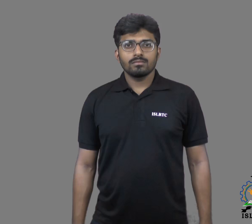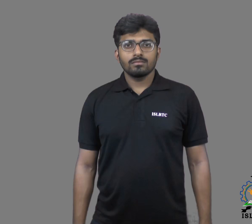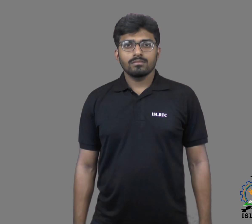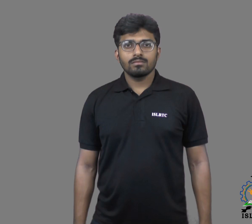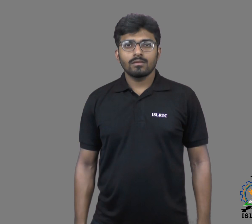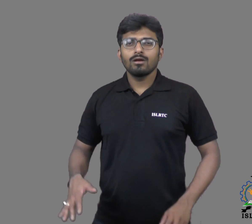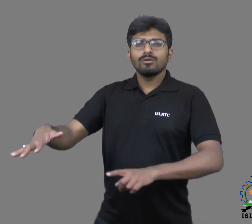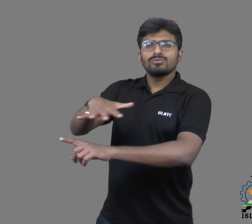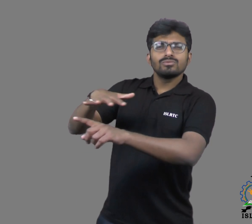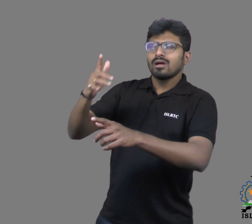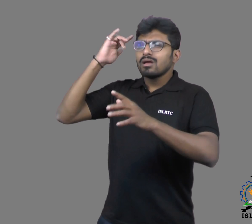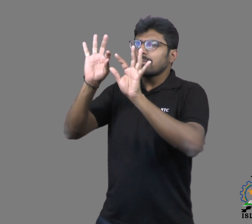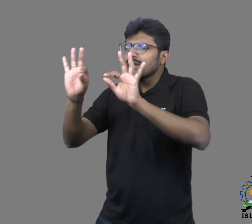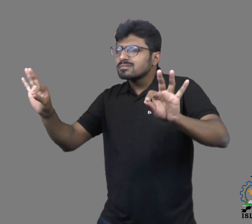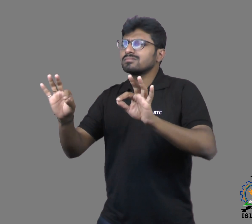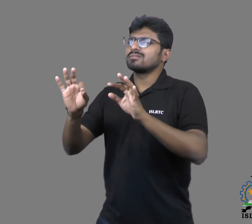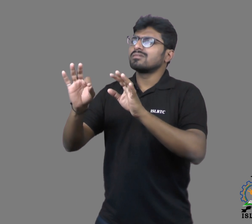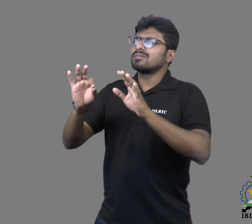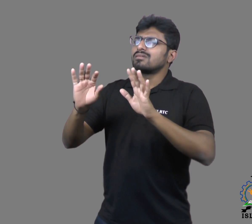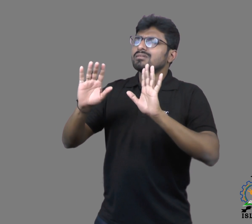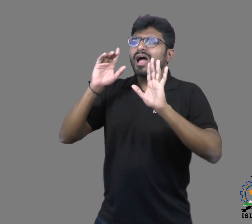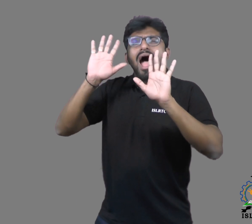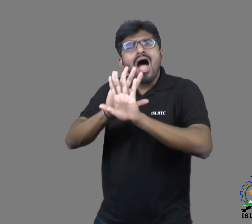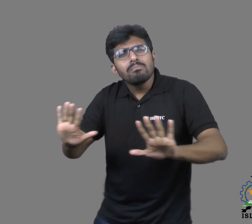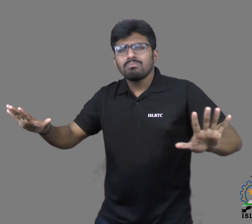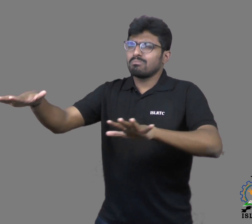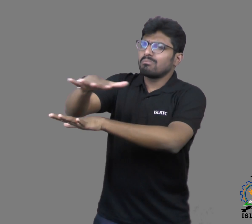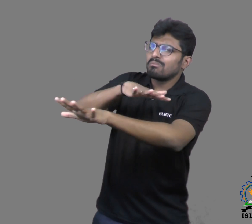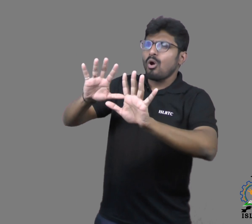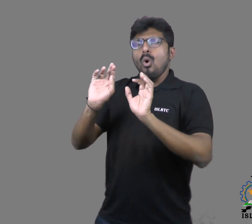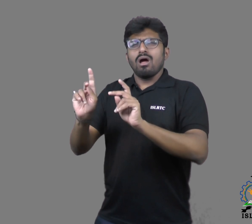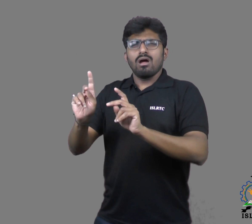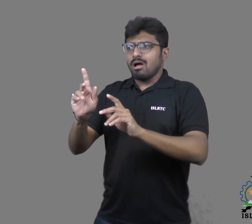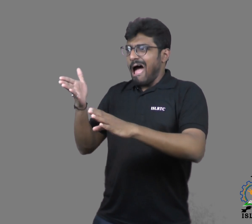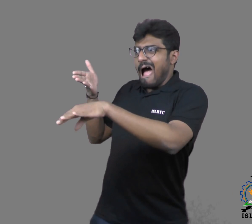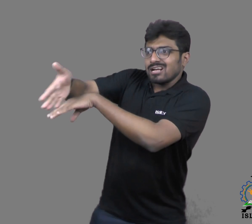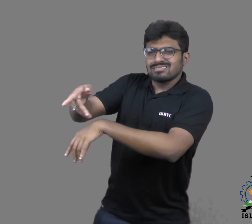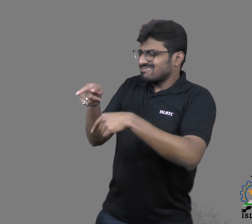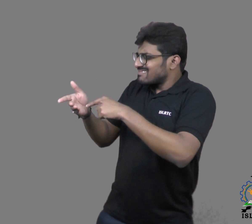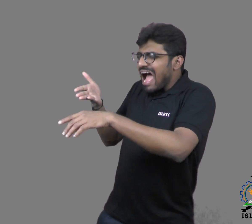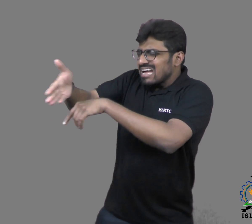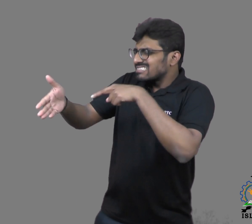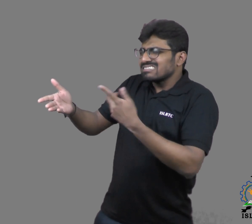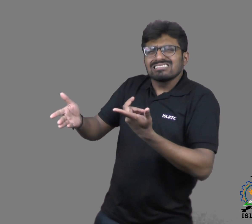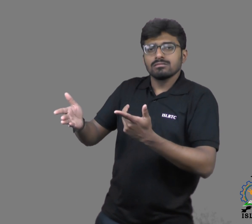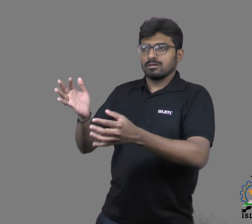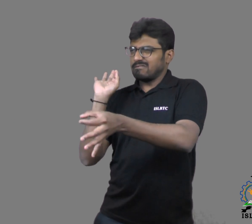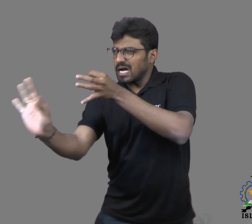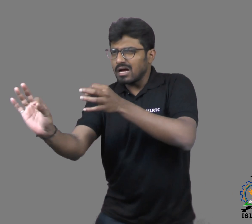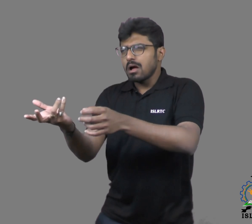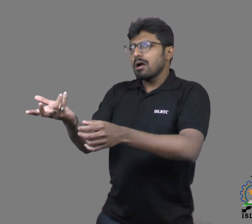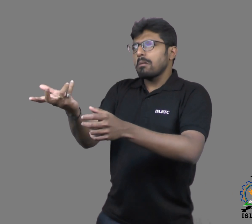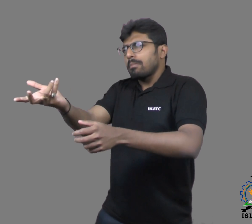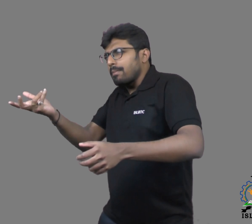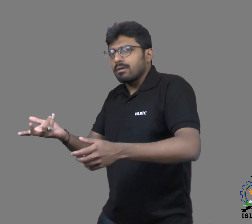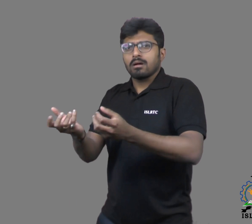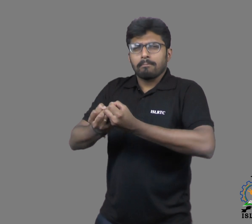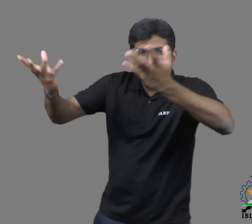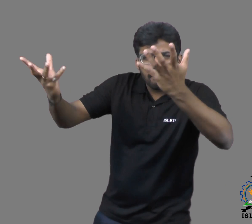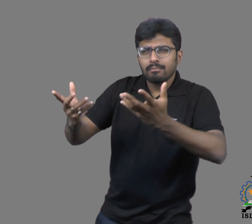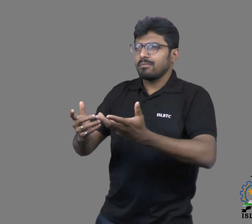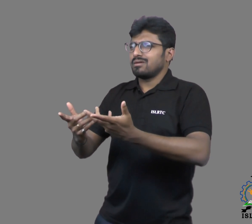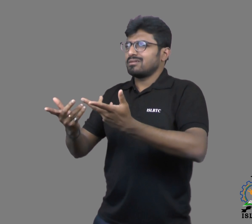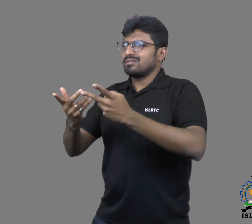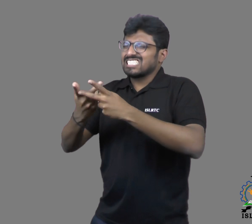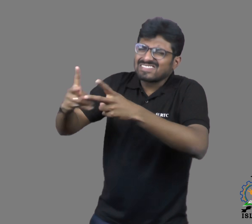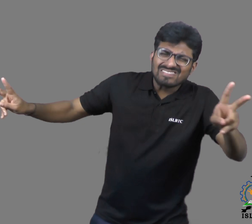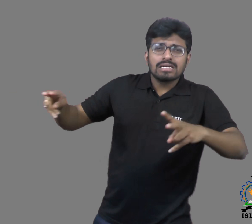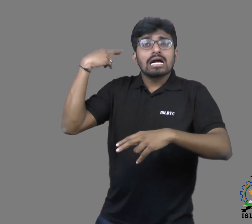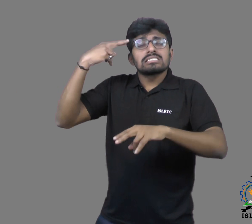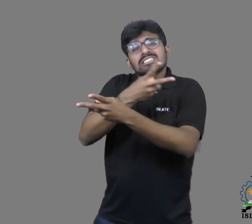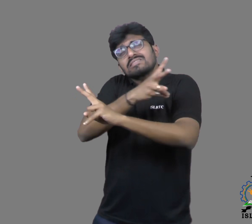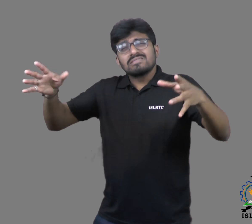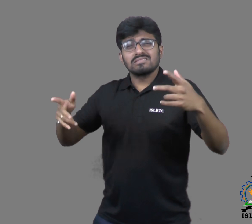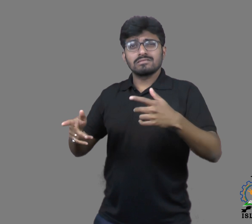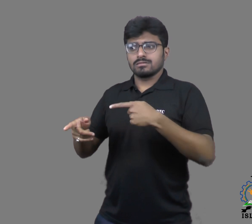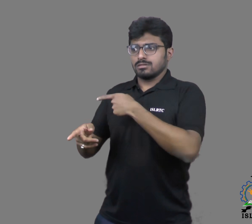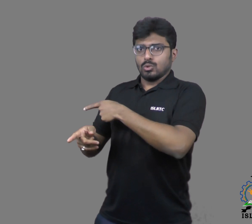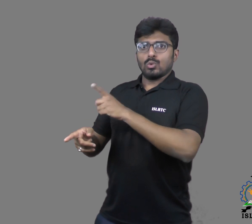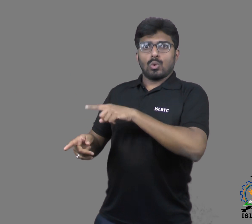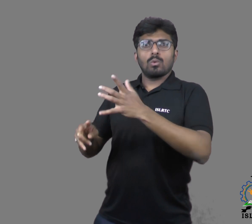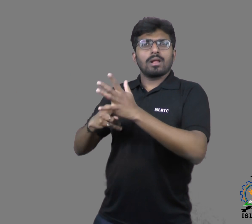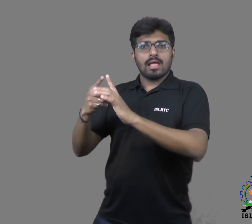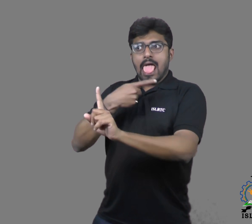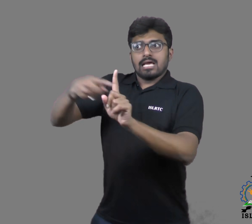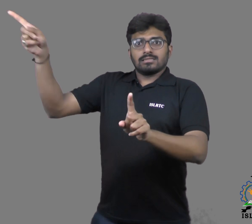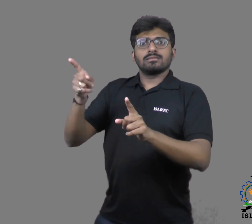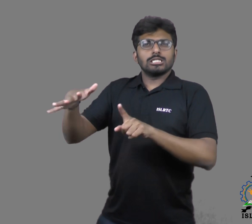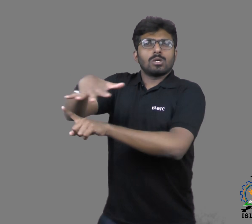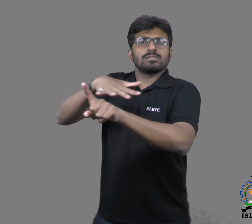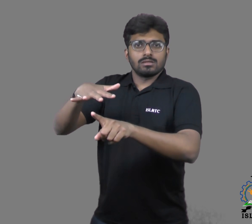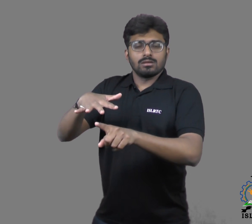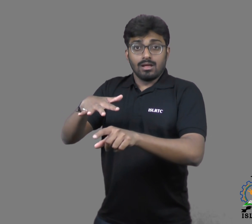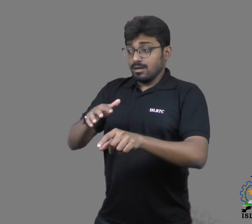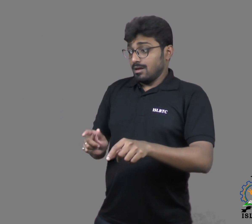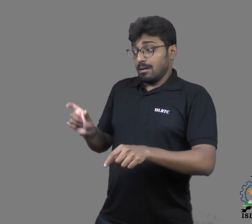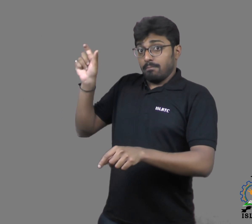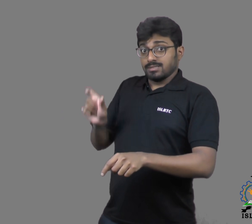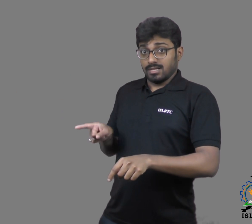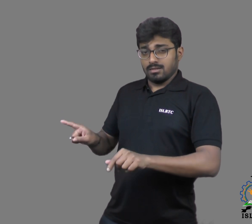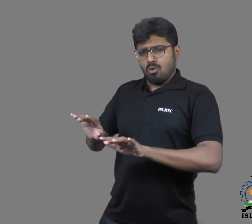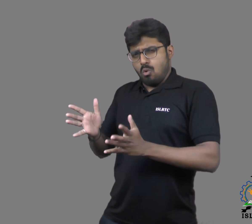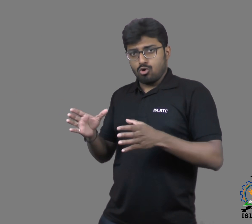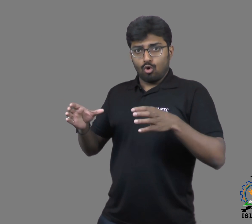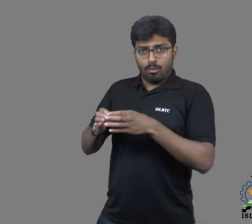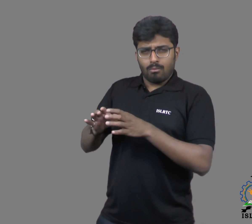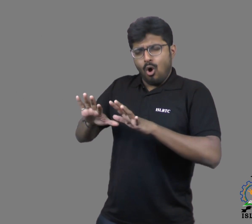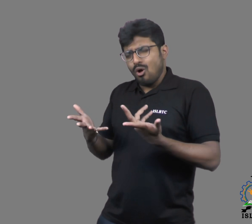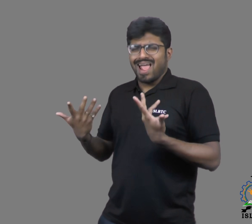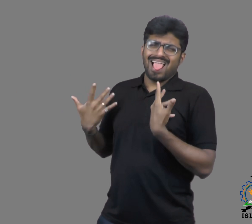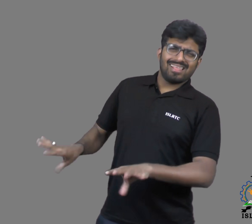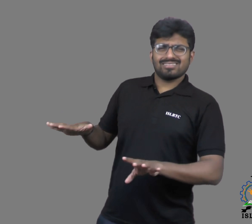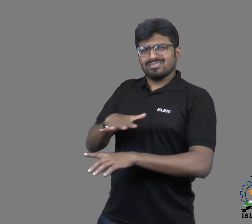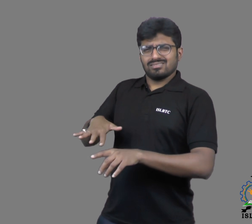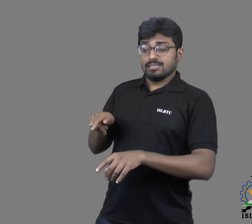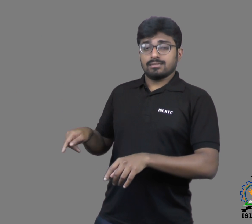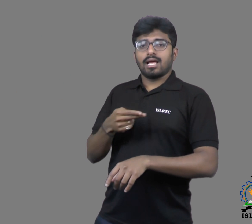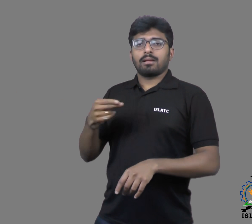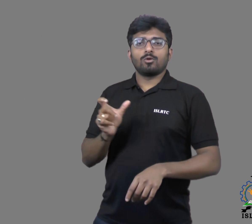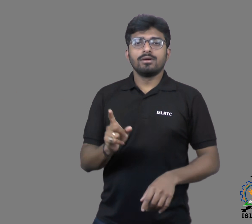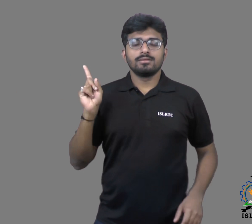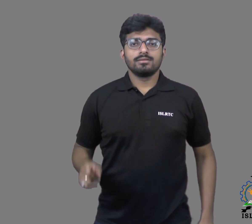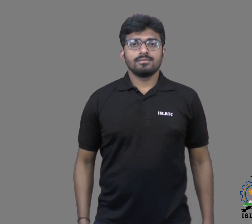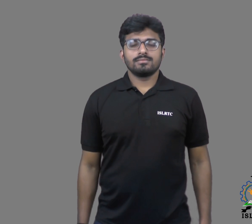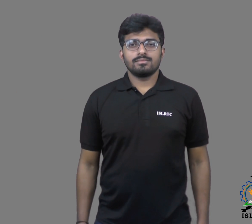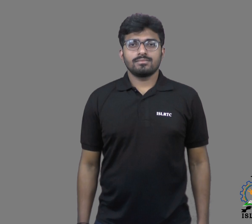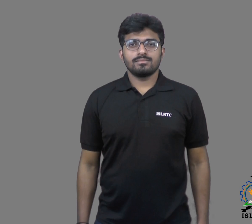Anti Social Element